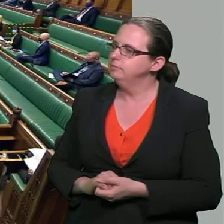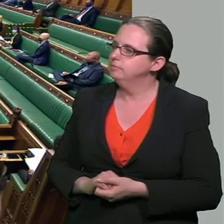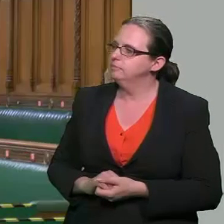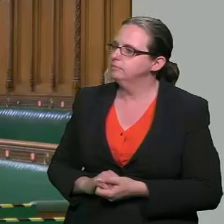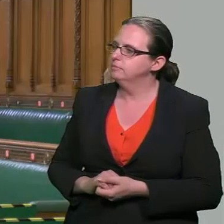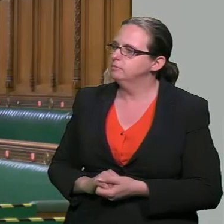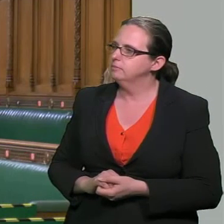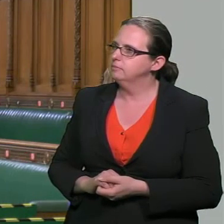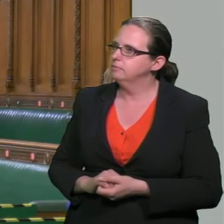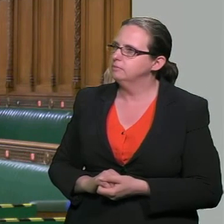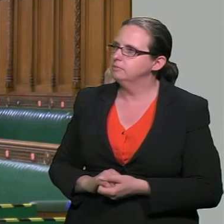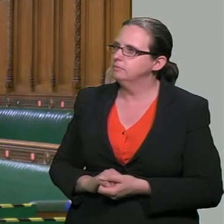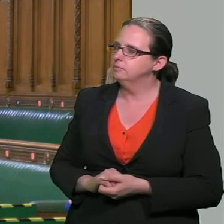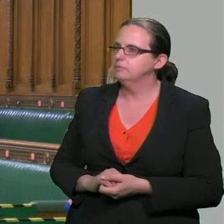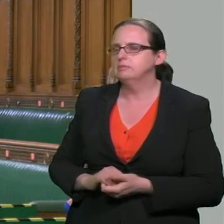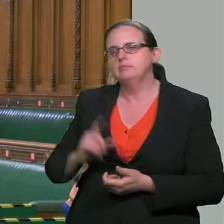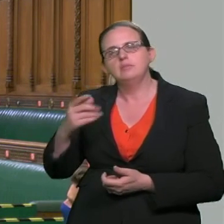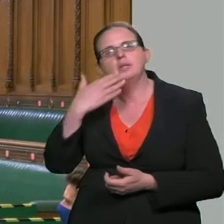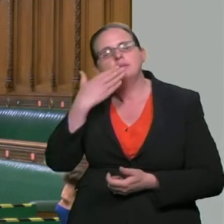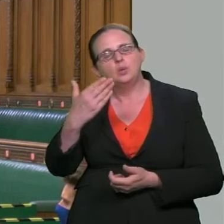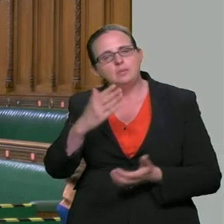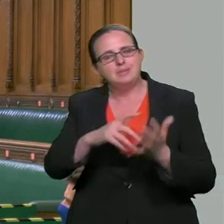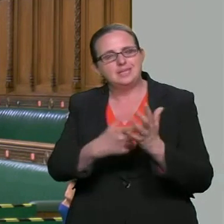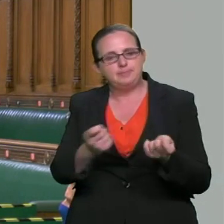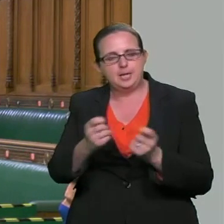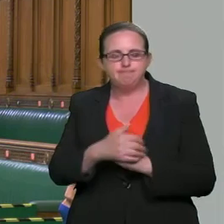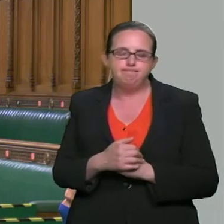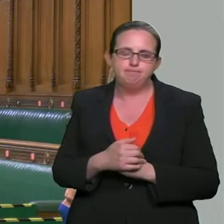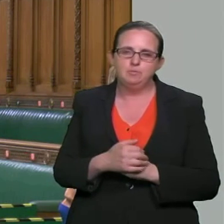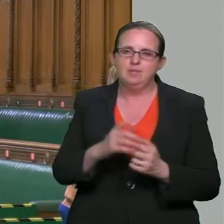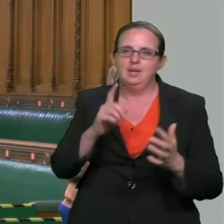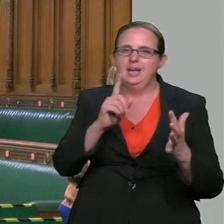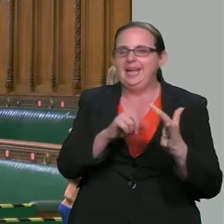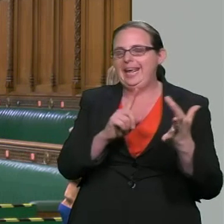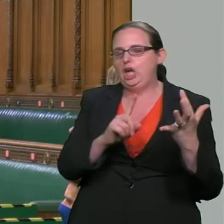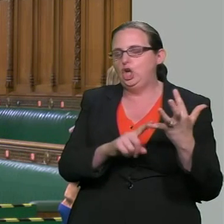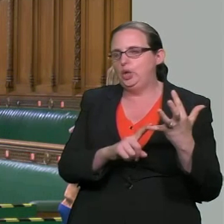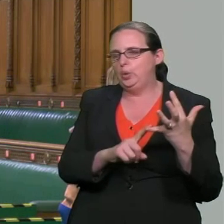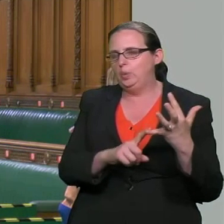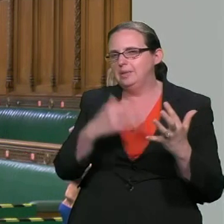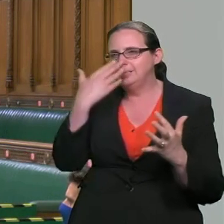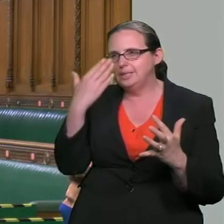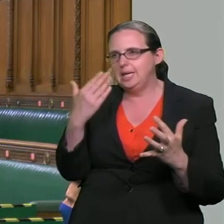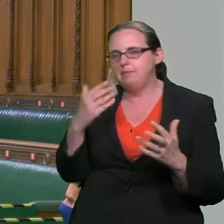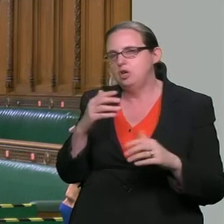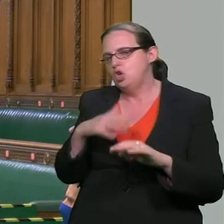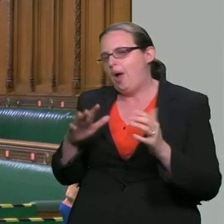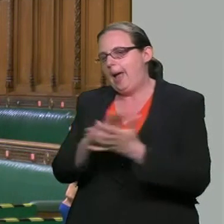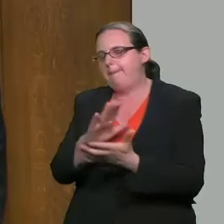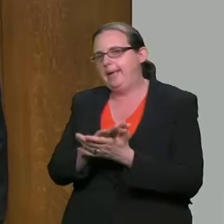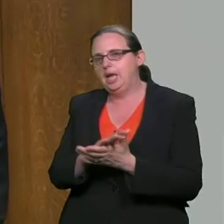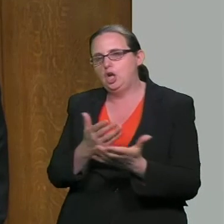According to newspaper reports, the European Union is unhappy with the negotiating style of the right honourable Lord Frost.